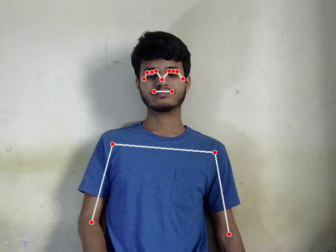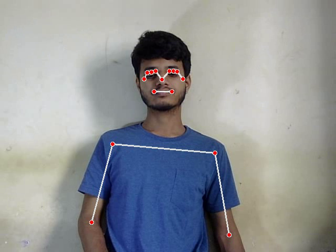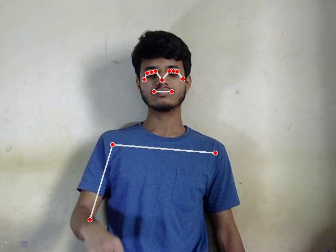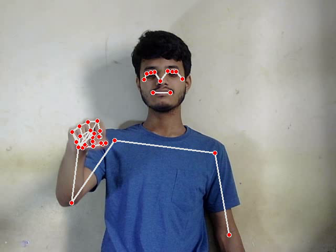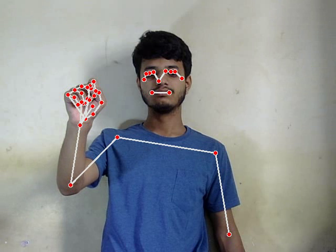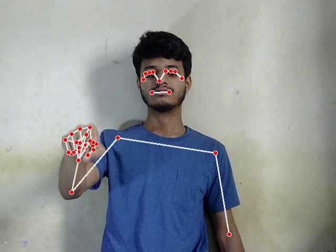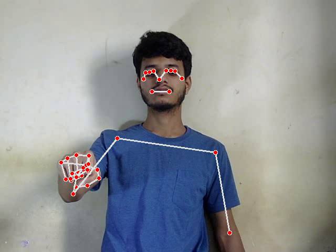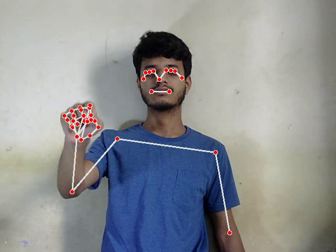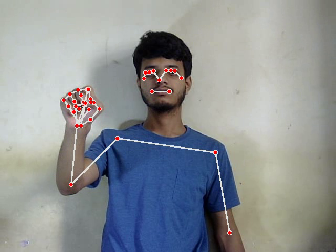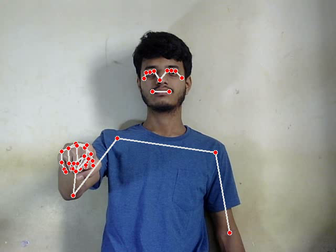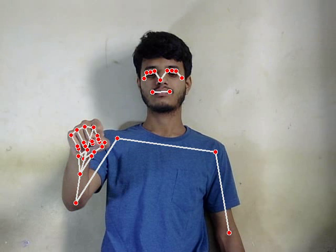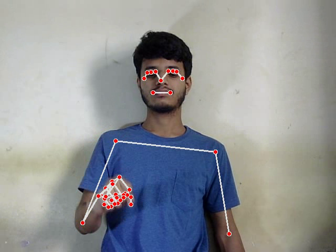yes